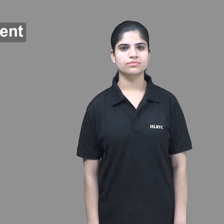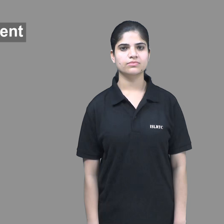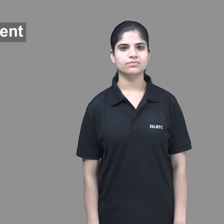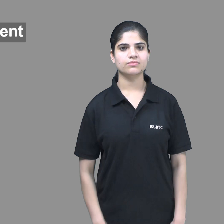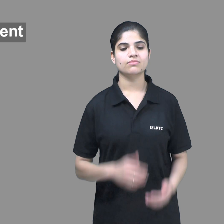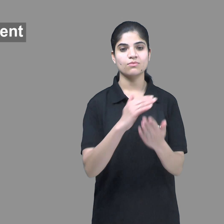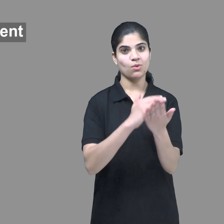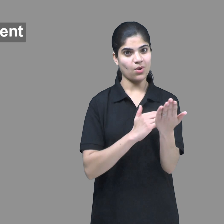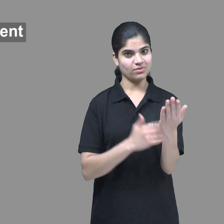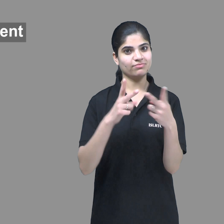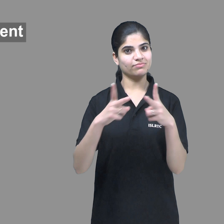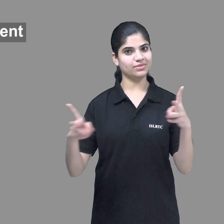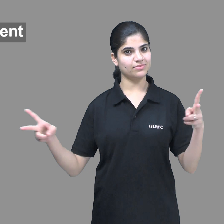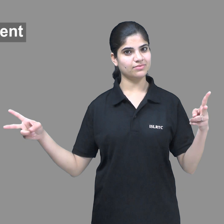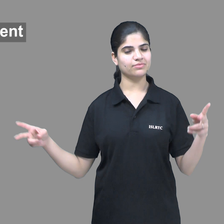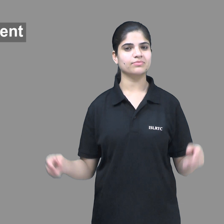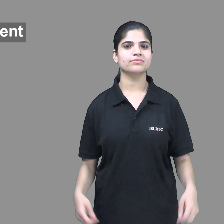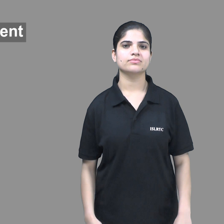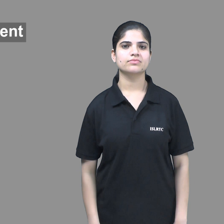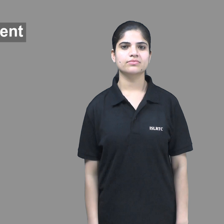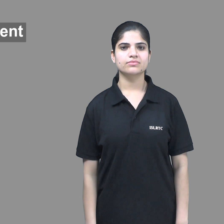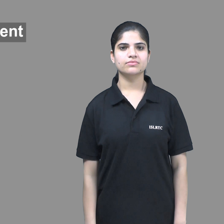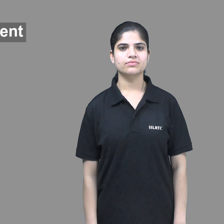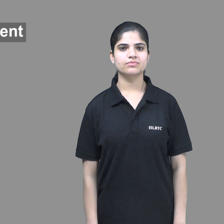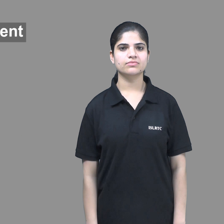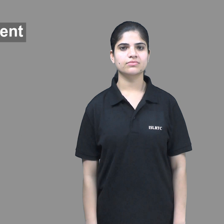Event